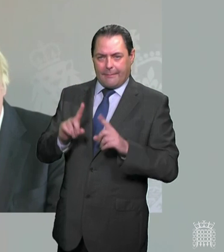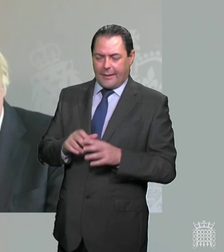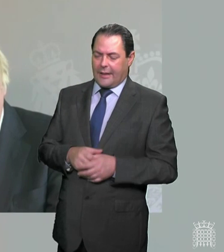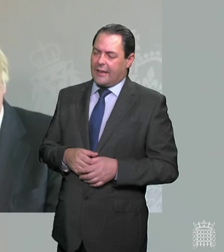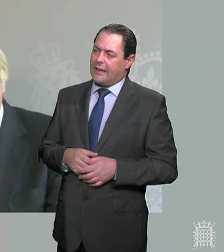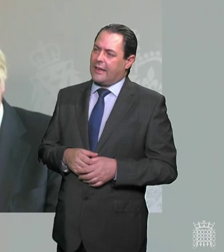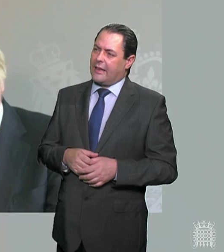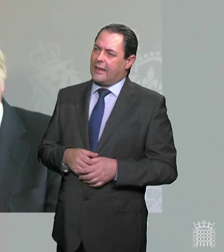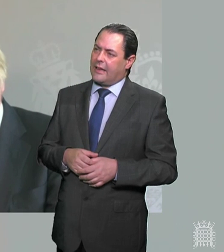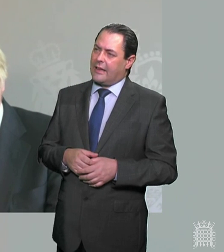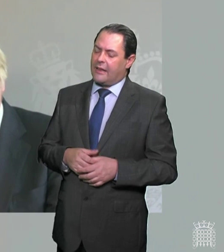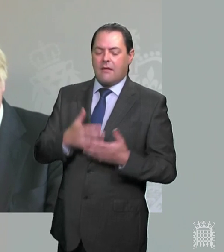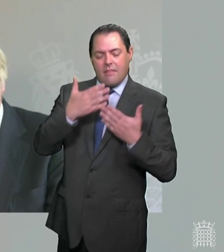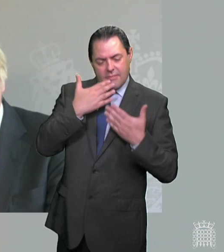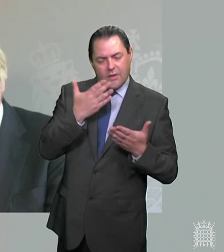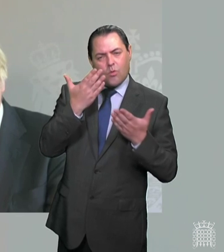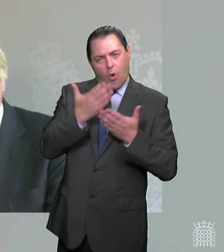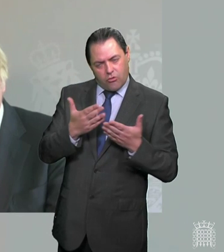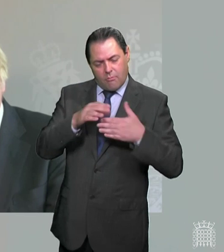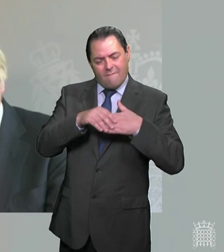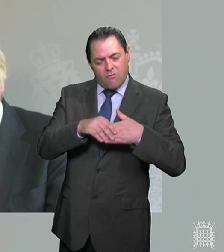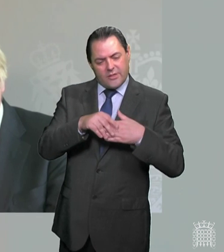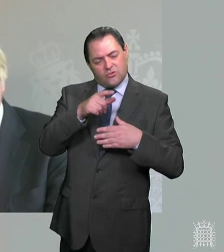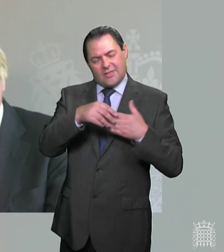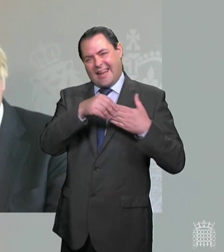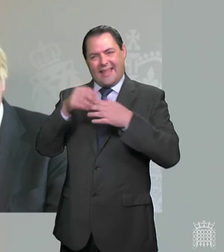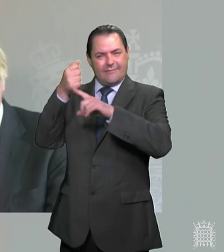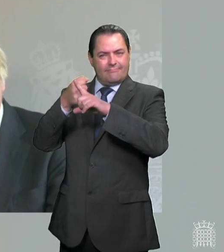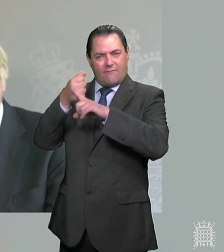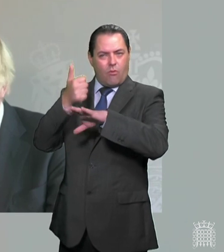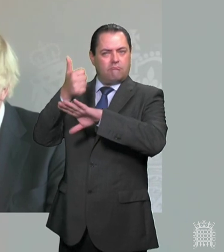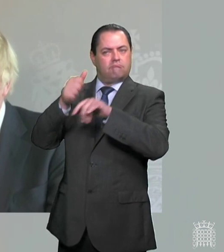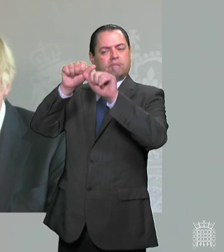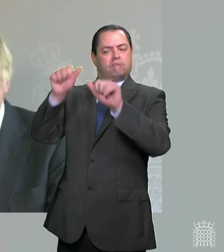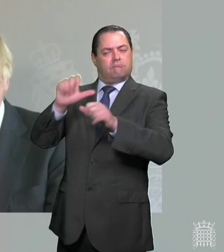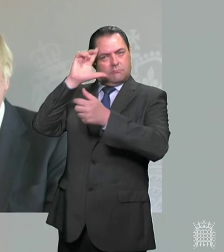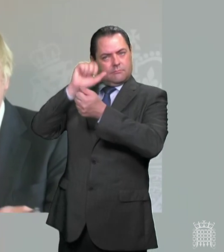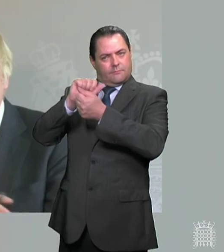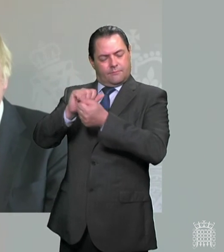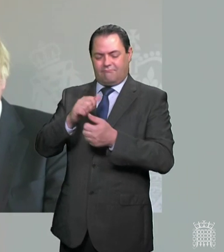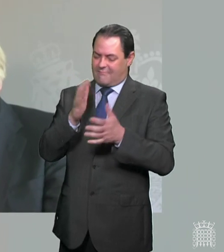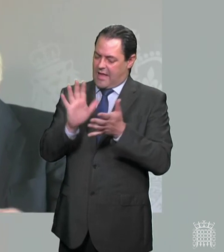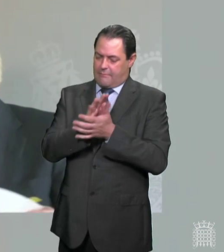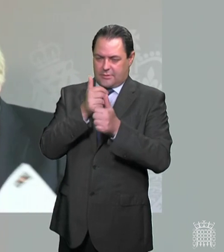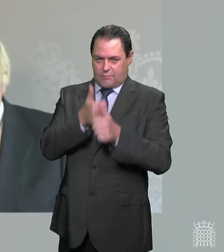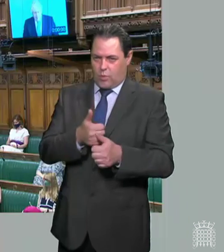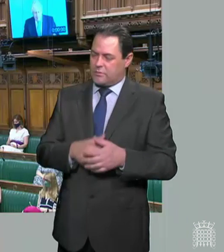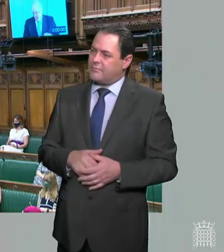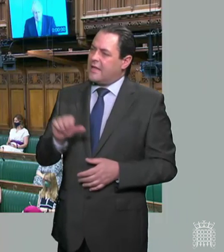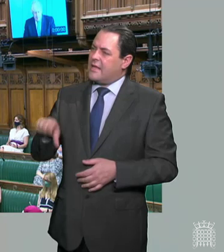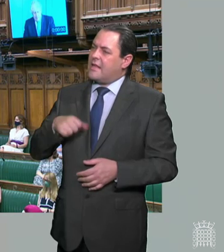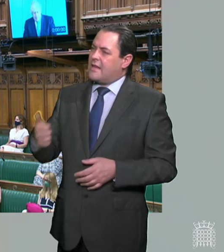I thank my honourable Friend for the campaign that she is leading for a fitting memorial and I am very happy to support it.